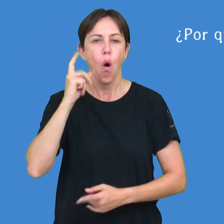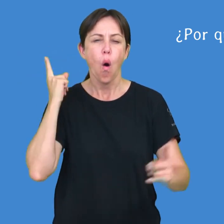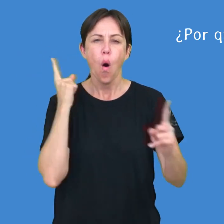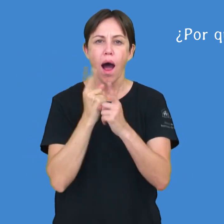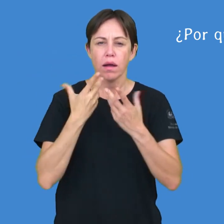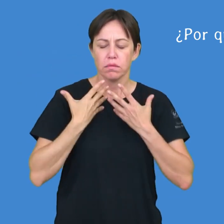contra